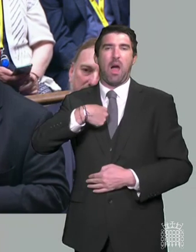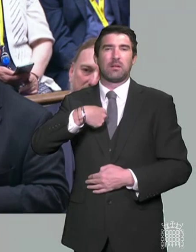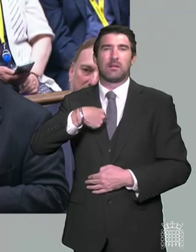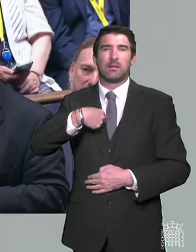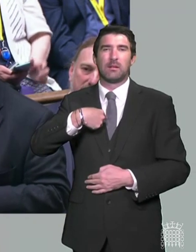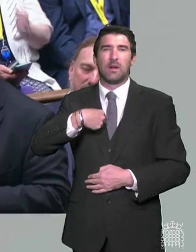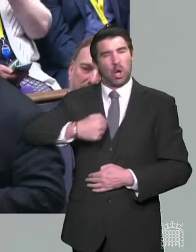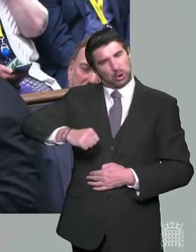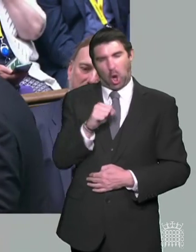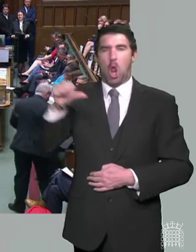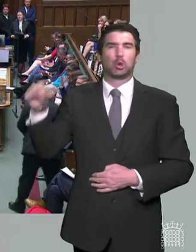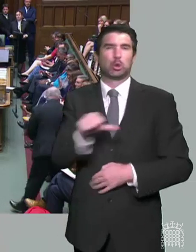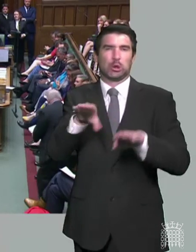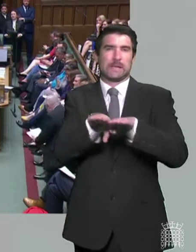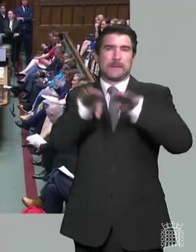Why not Scotland?